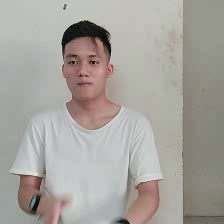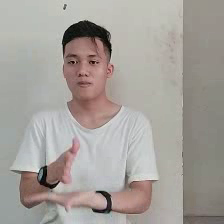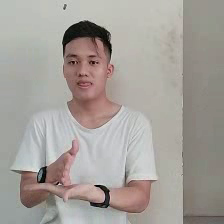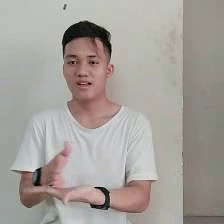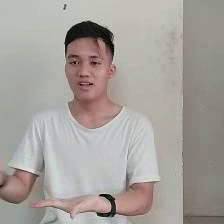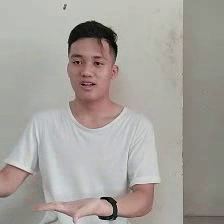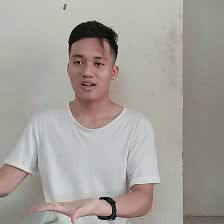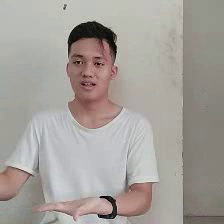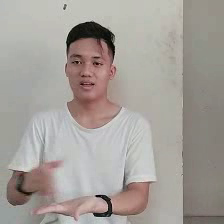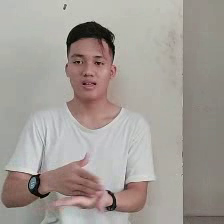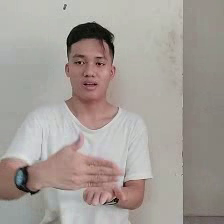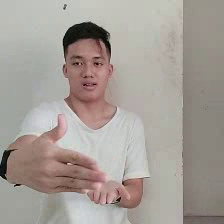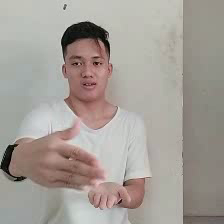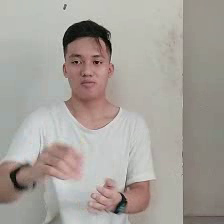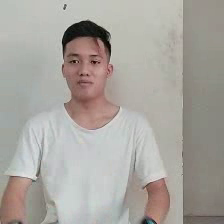San sẻ